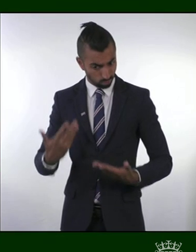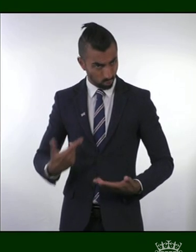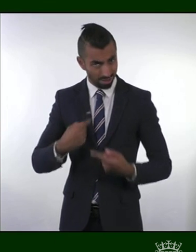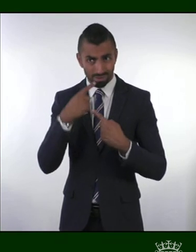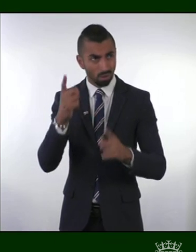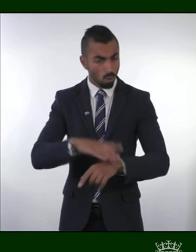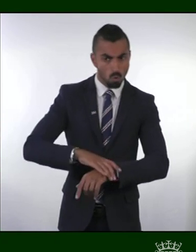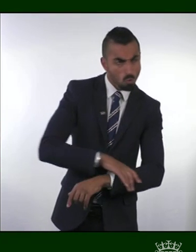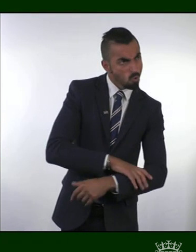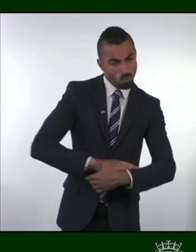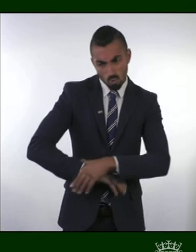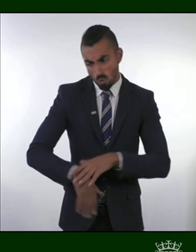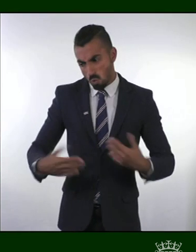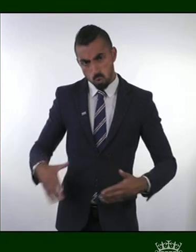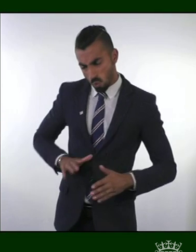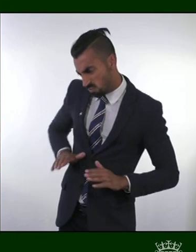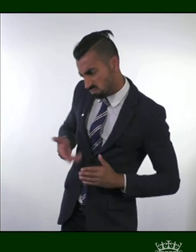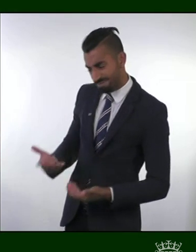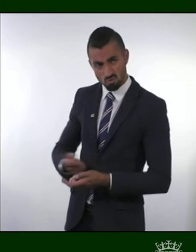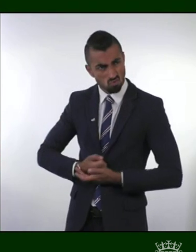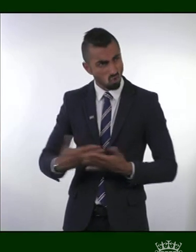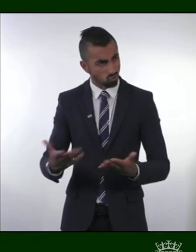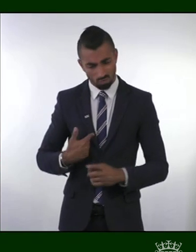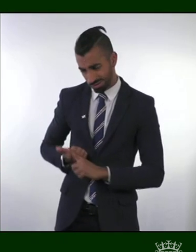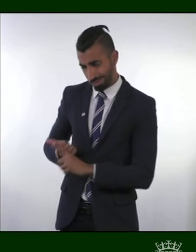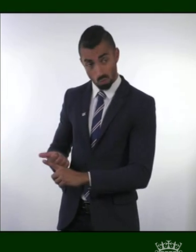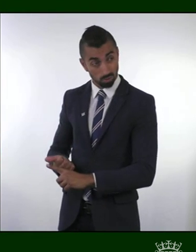Ultimately, we are trying to help those 2 million employed people.